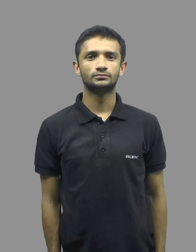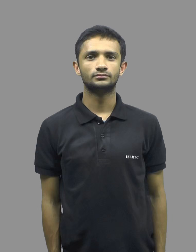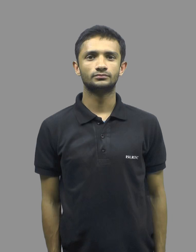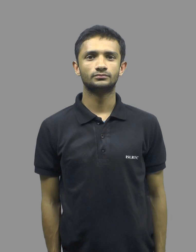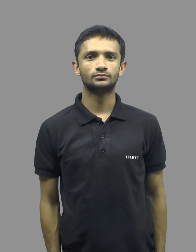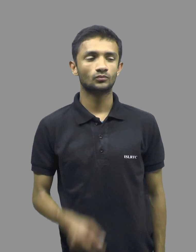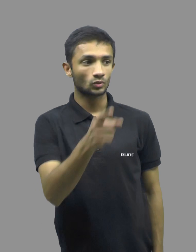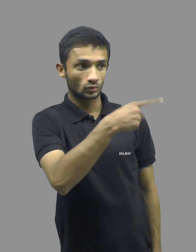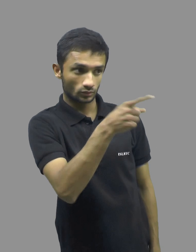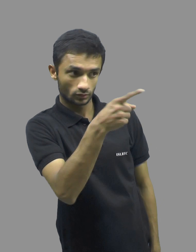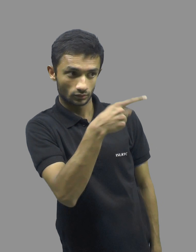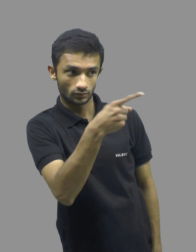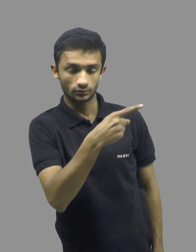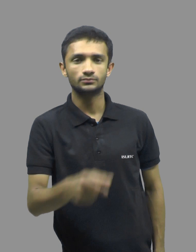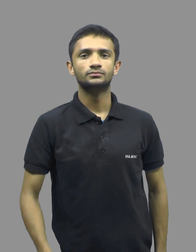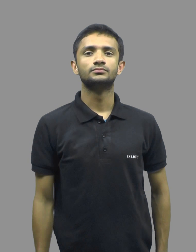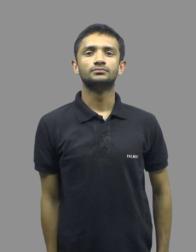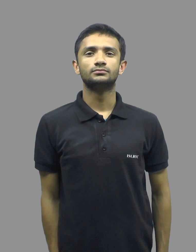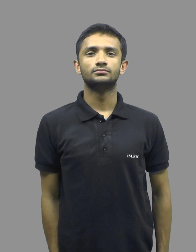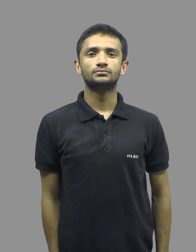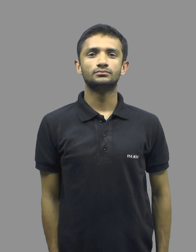They